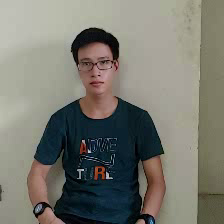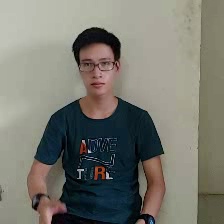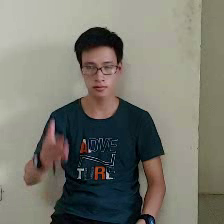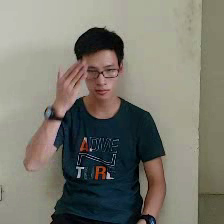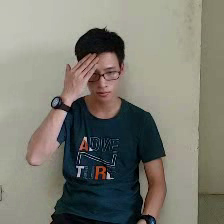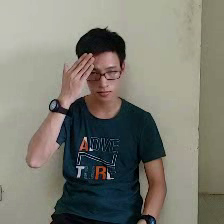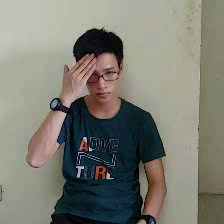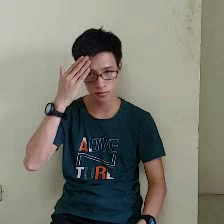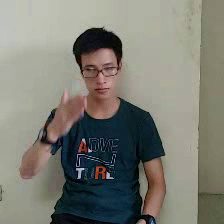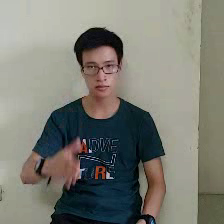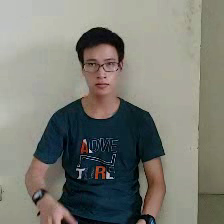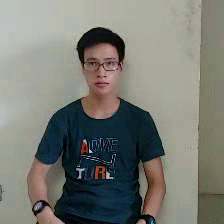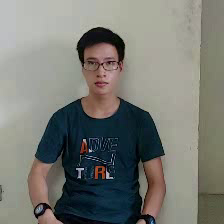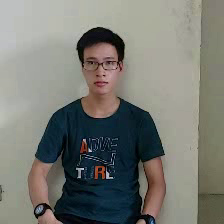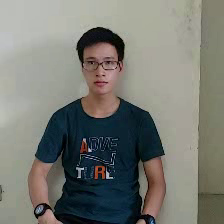Biết